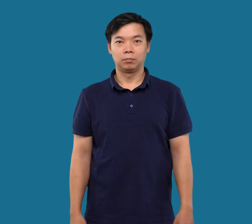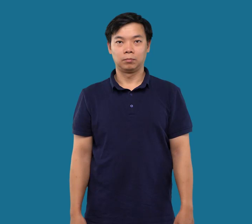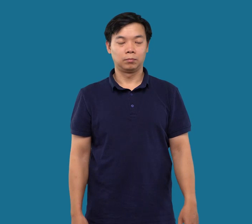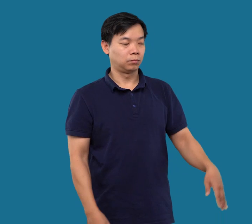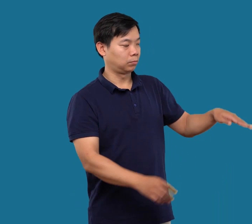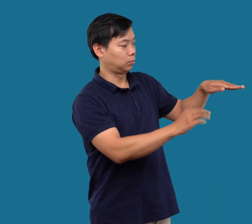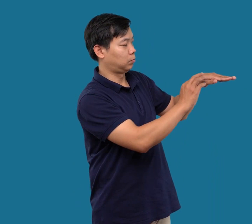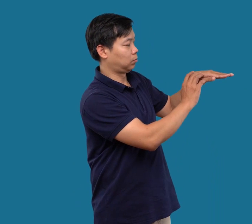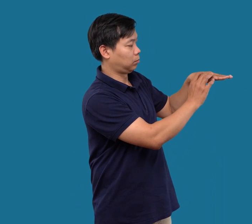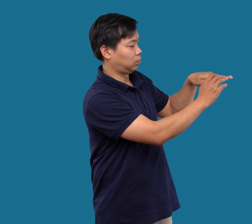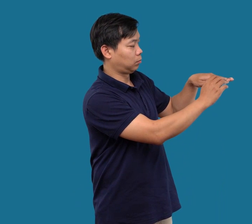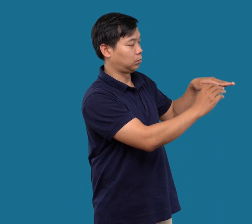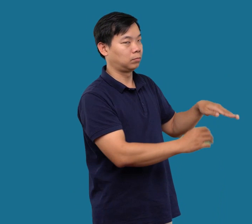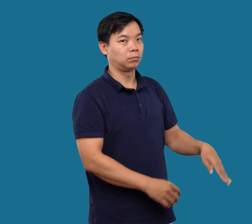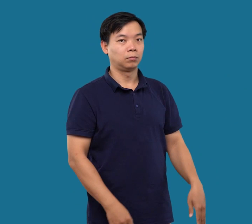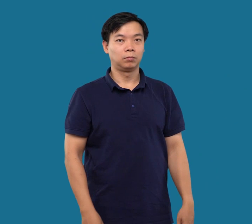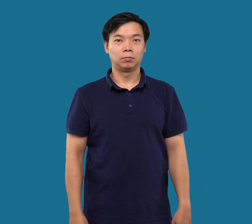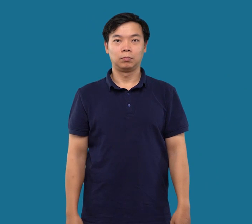hãng ô tô